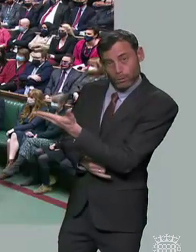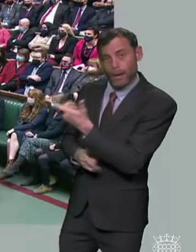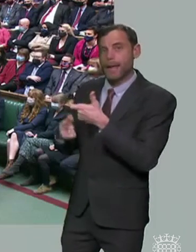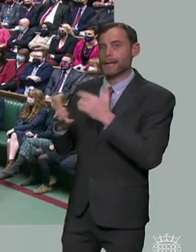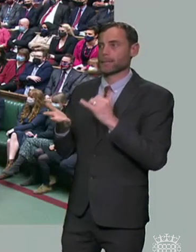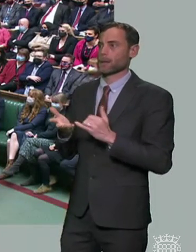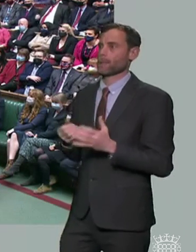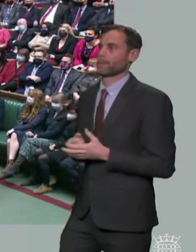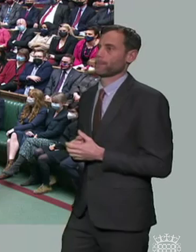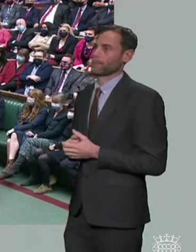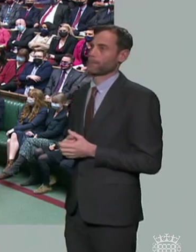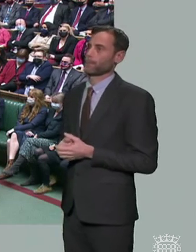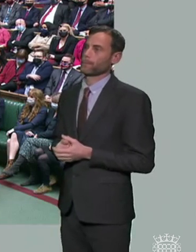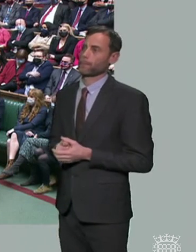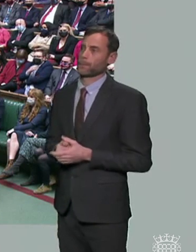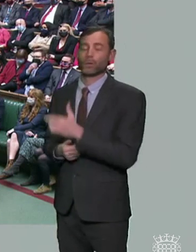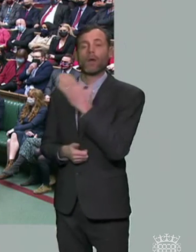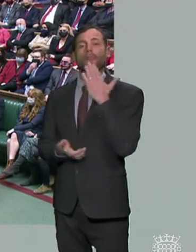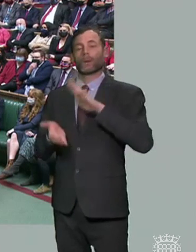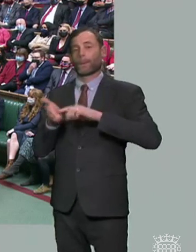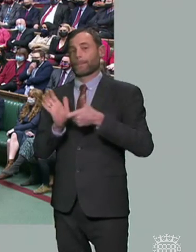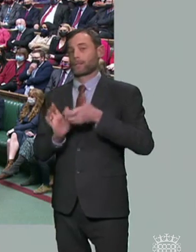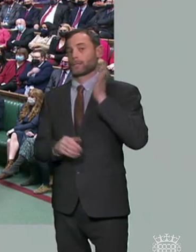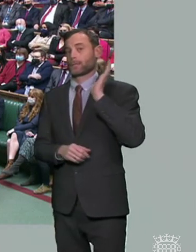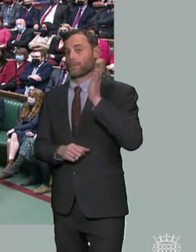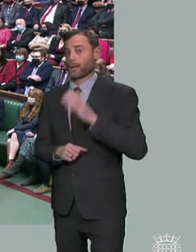Thank you, Mr Speaker.